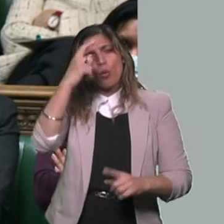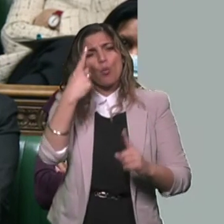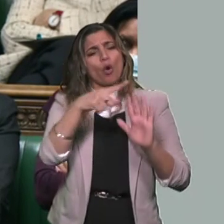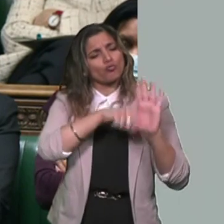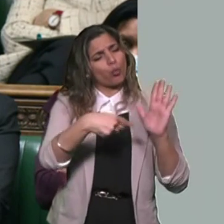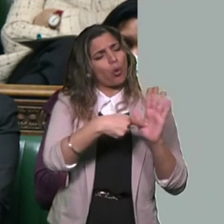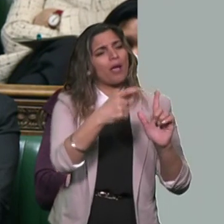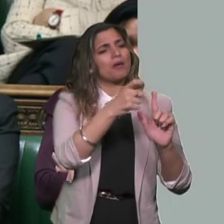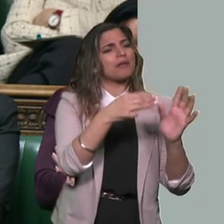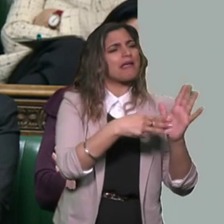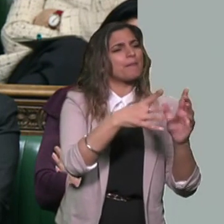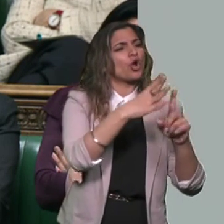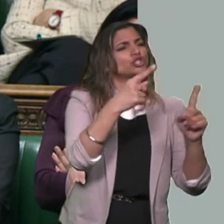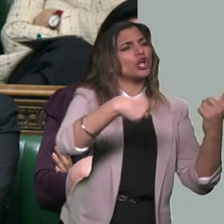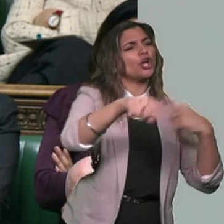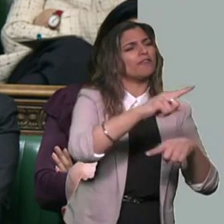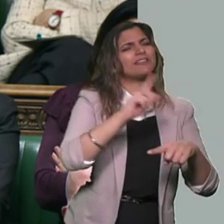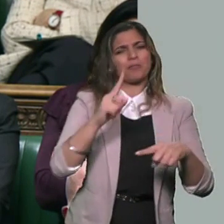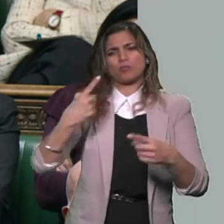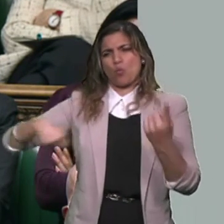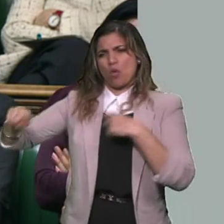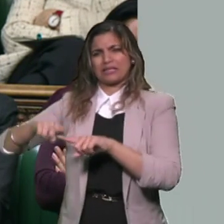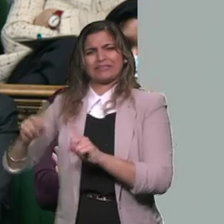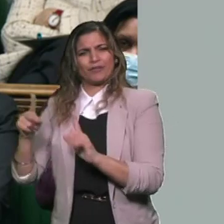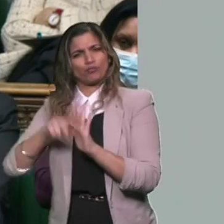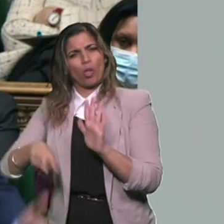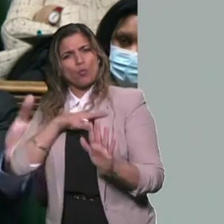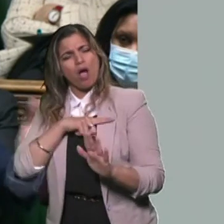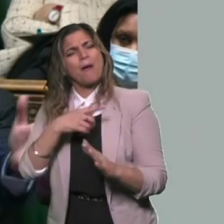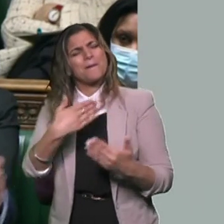The Prime Minister, for once, needs to do the decent thing—for God’s sake, resign!